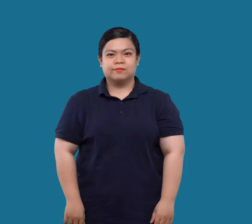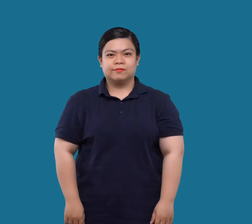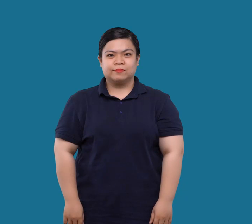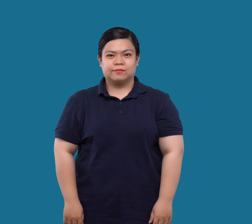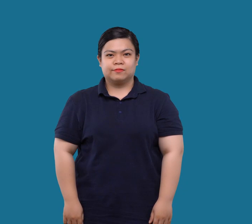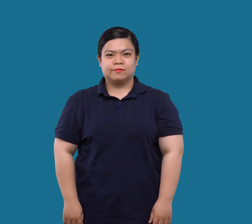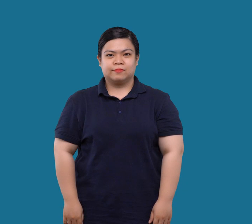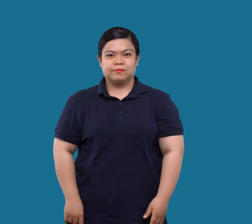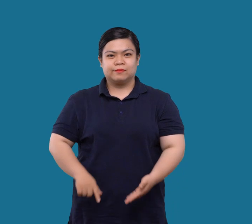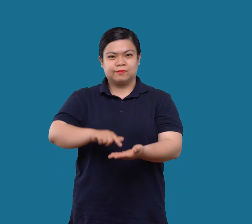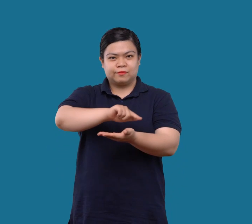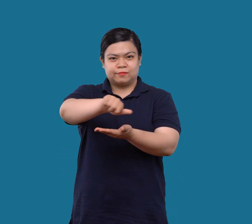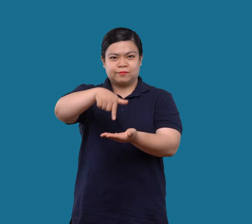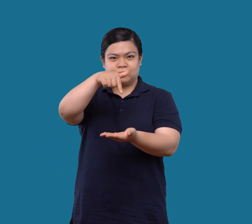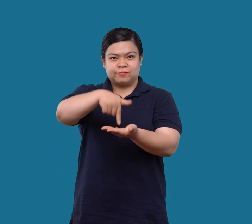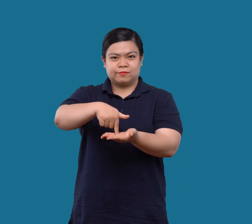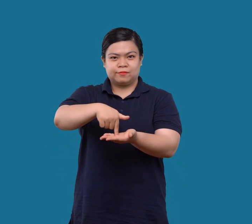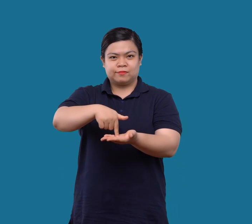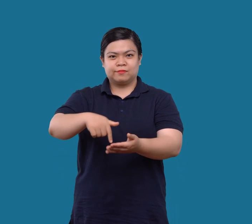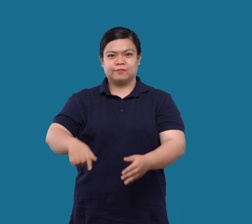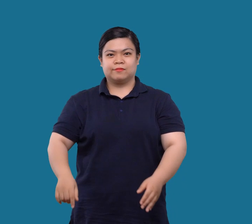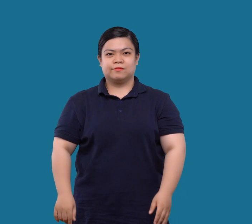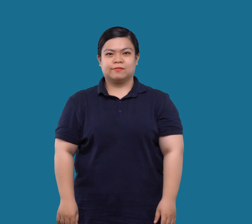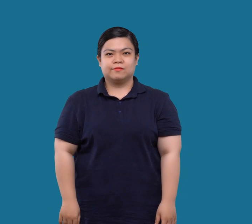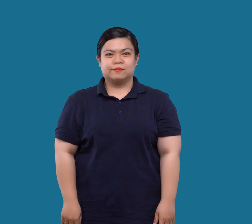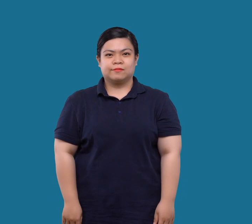quận